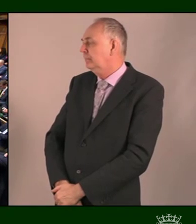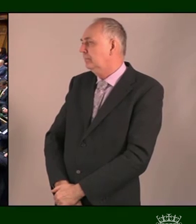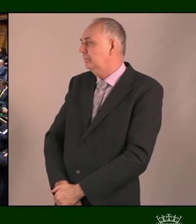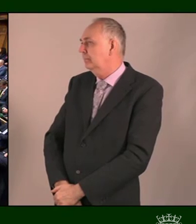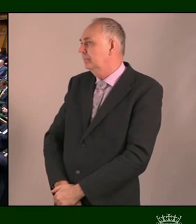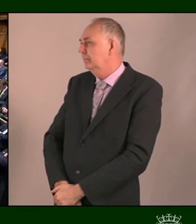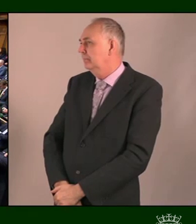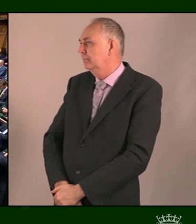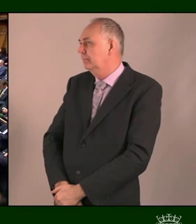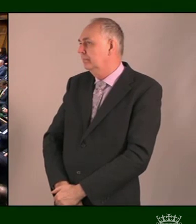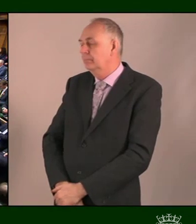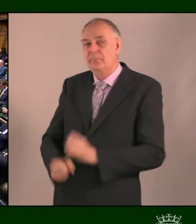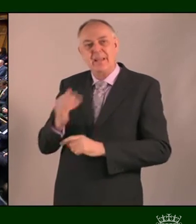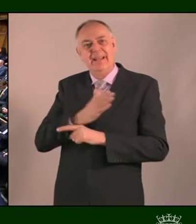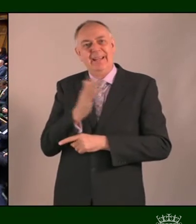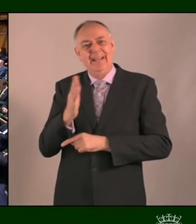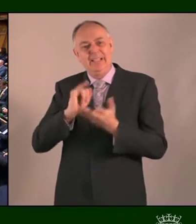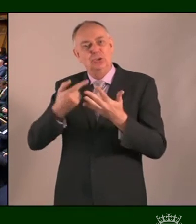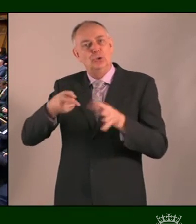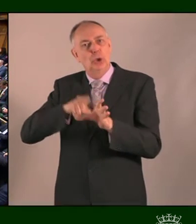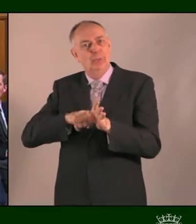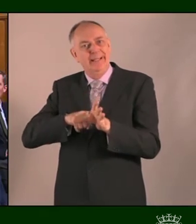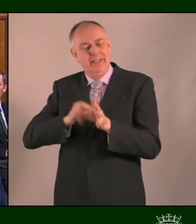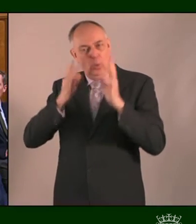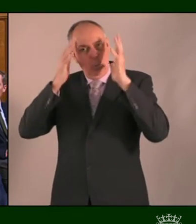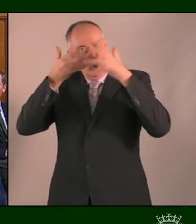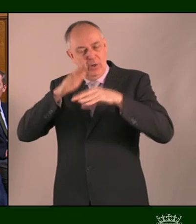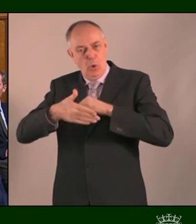My constituents in East Surrey care enormously about climate change.